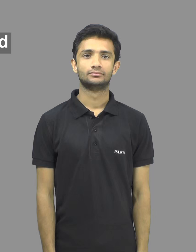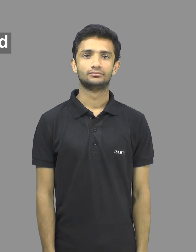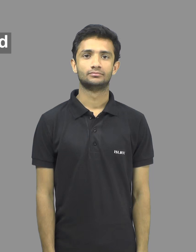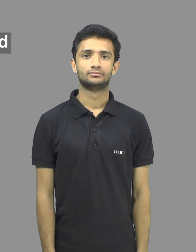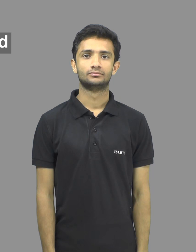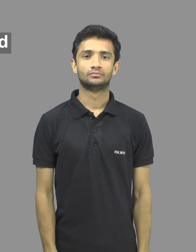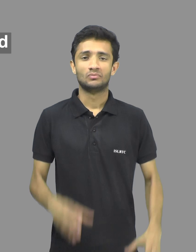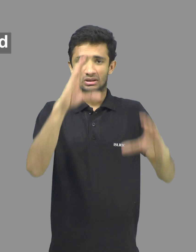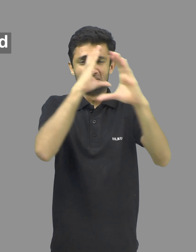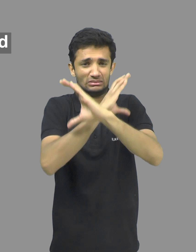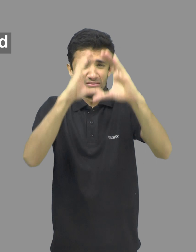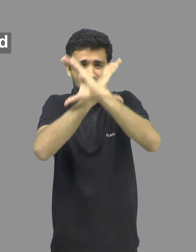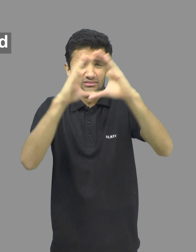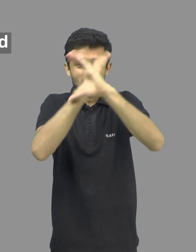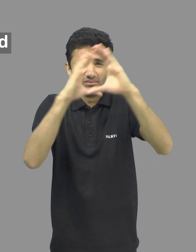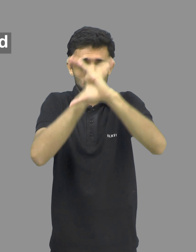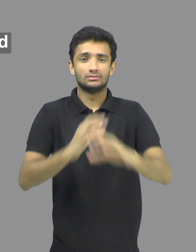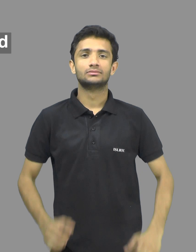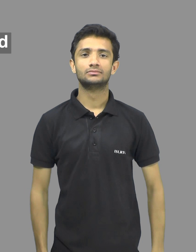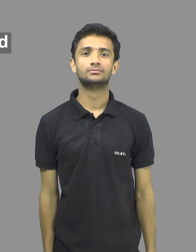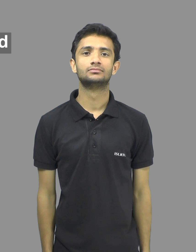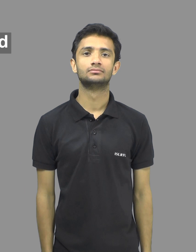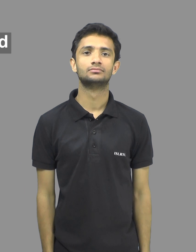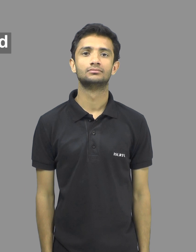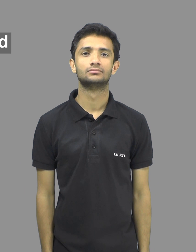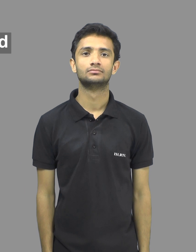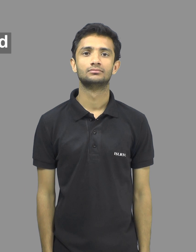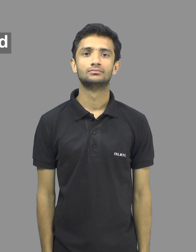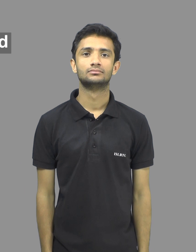Confused